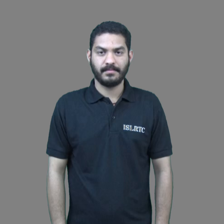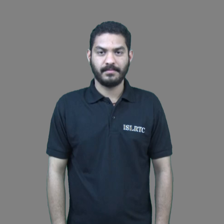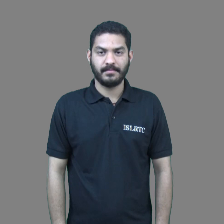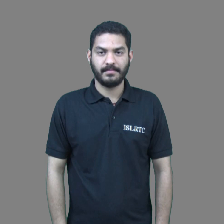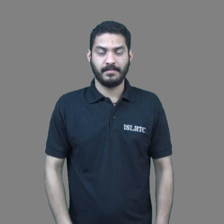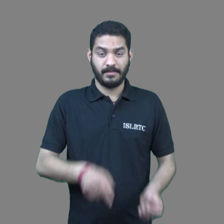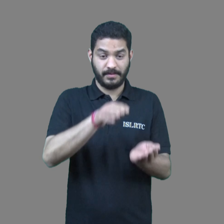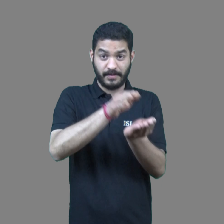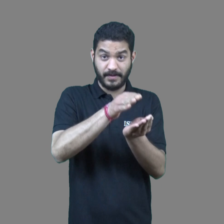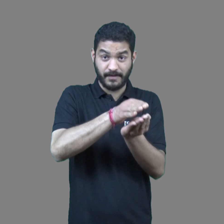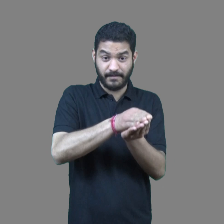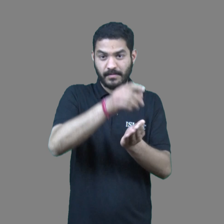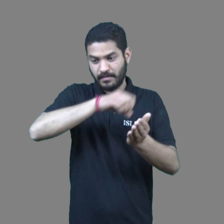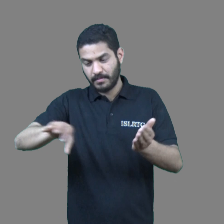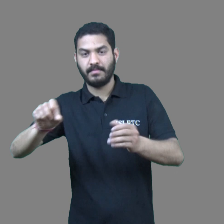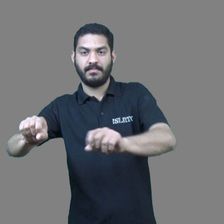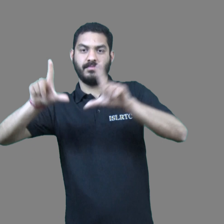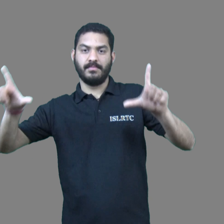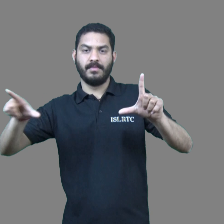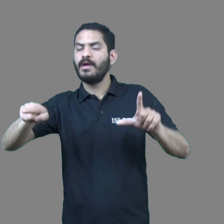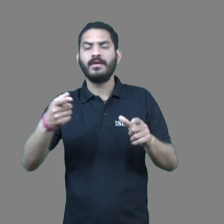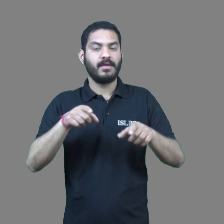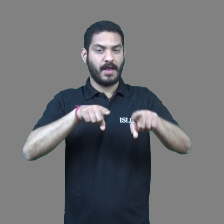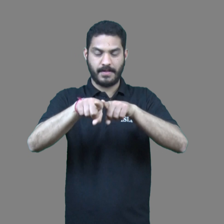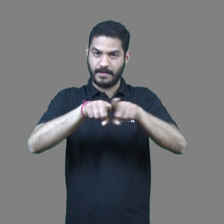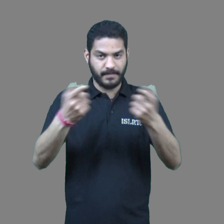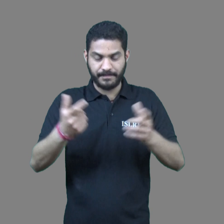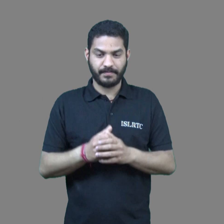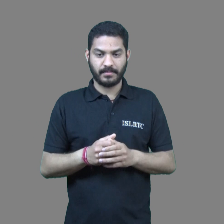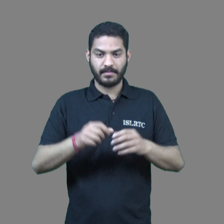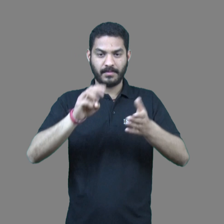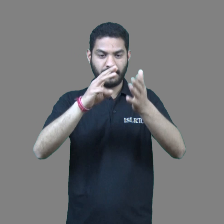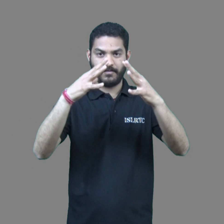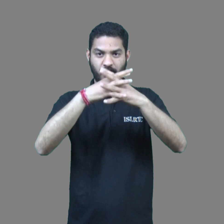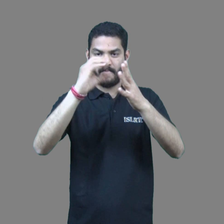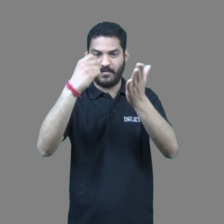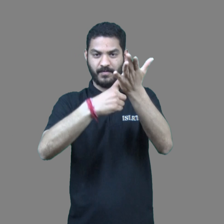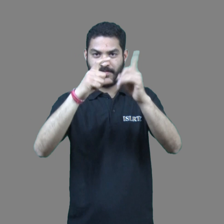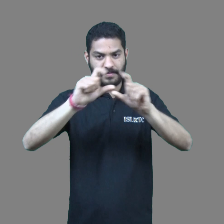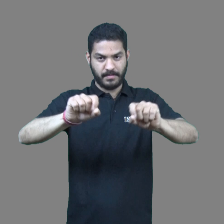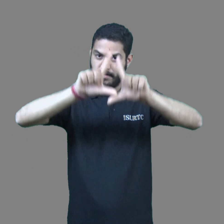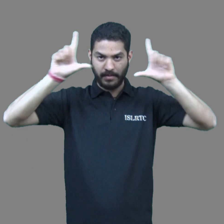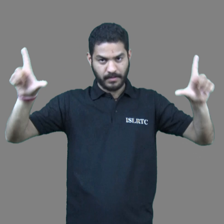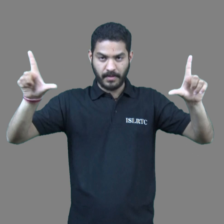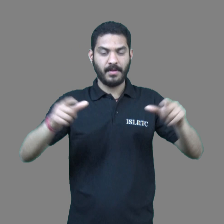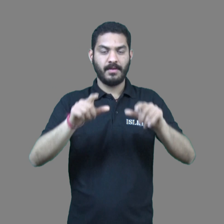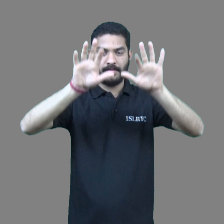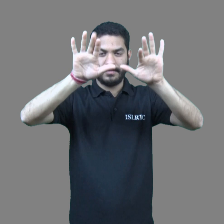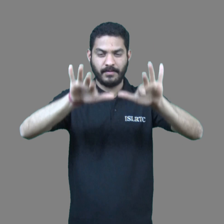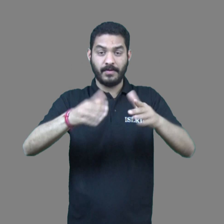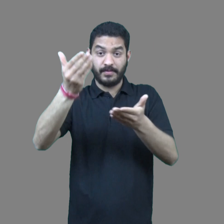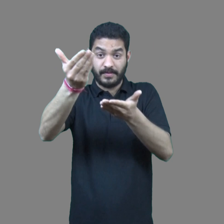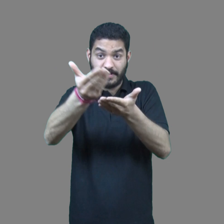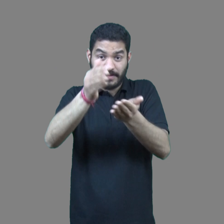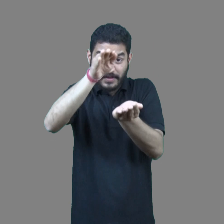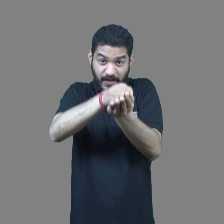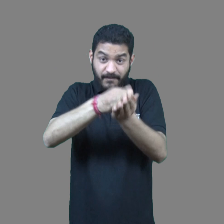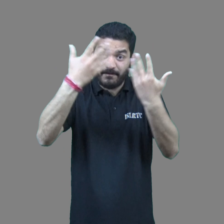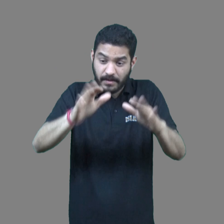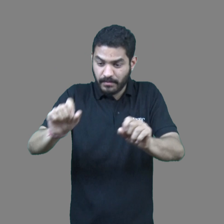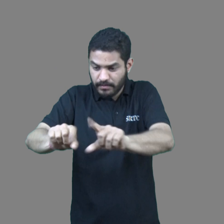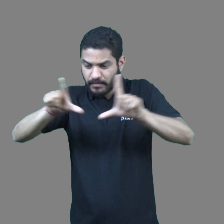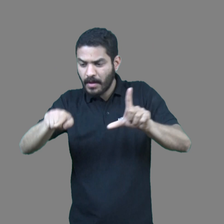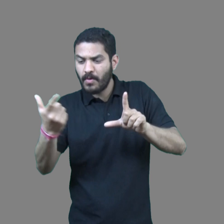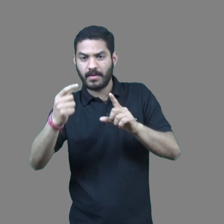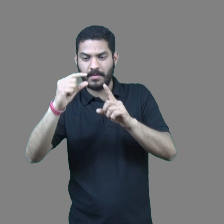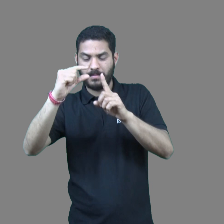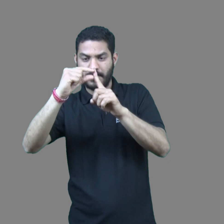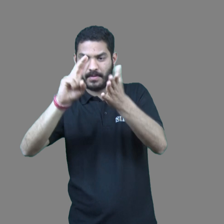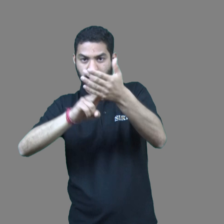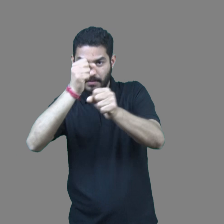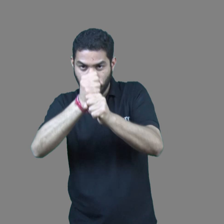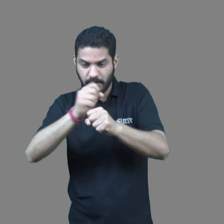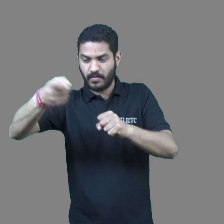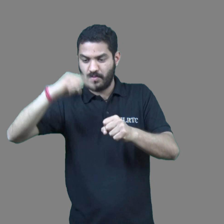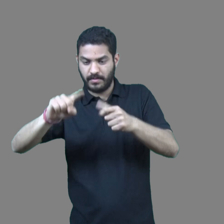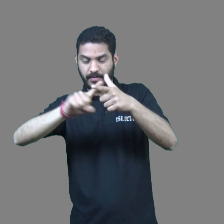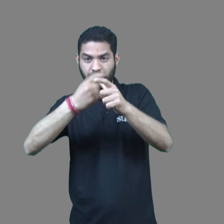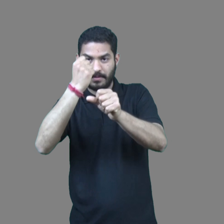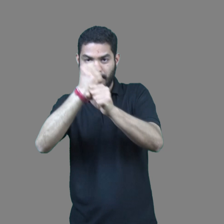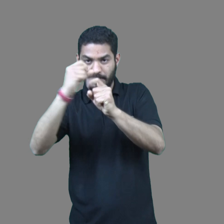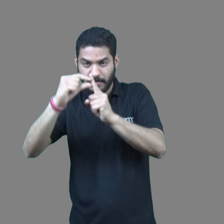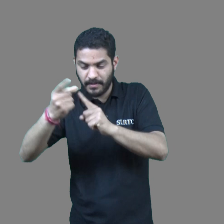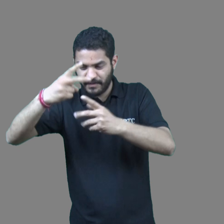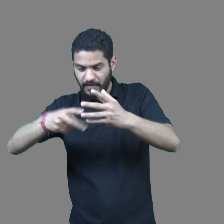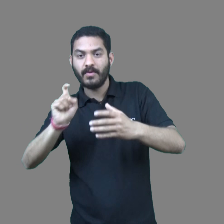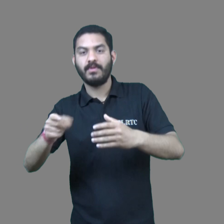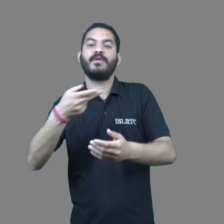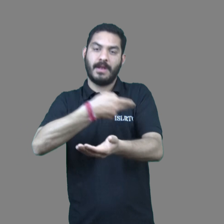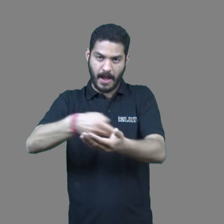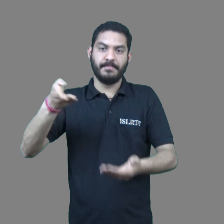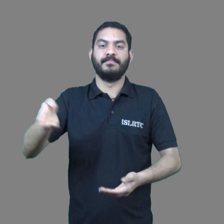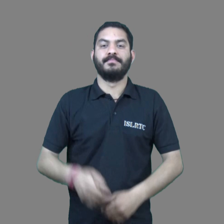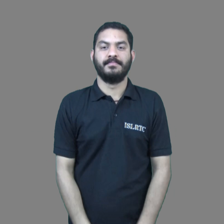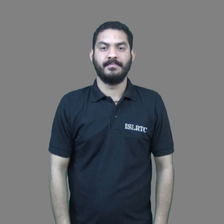Encapsulated Postscript